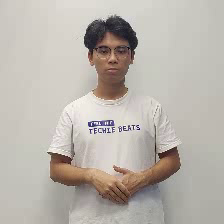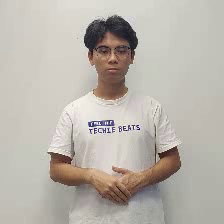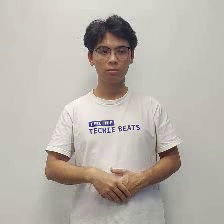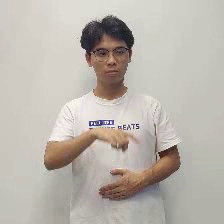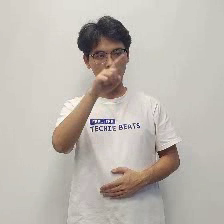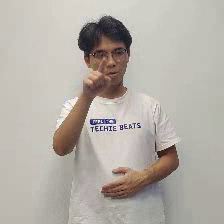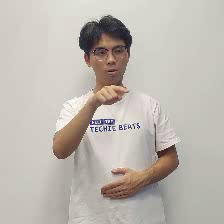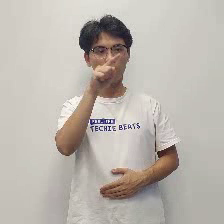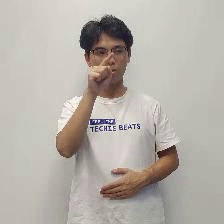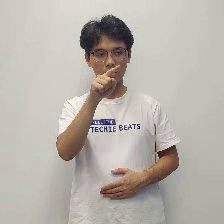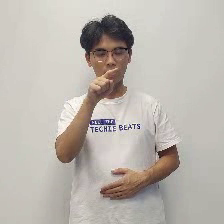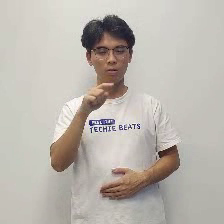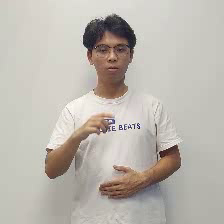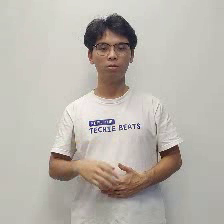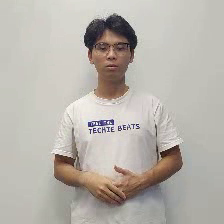Họ